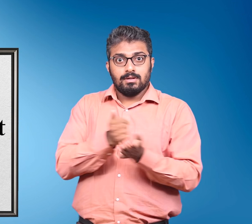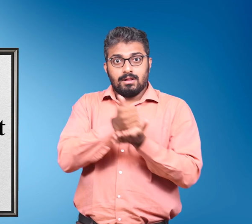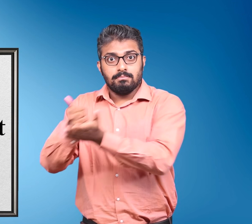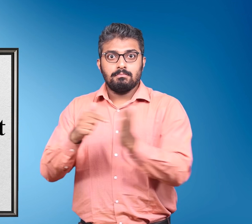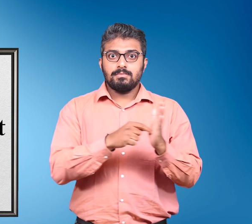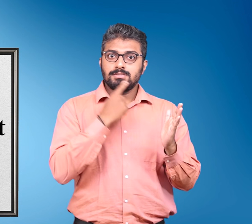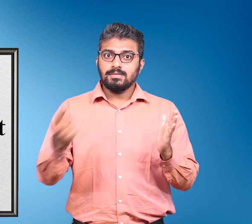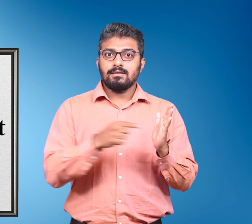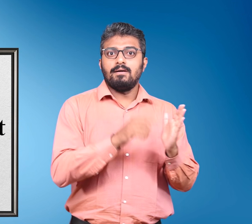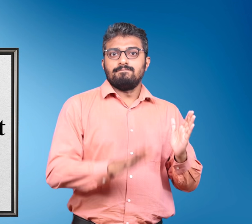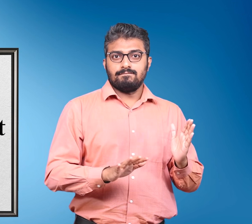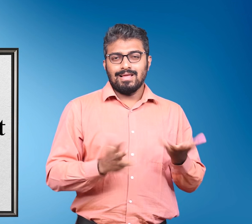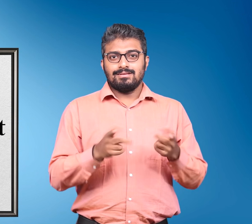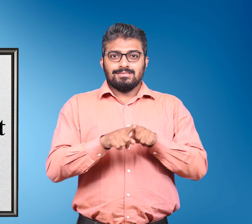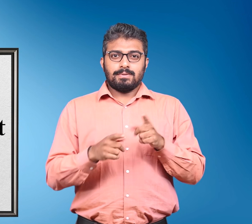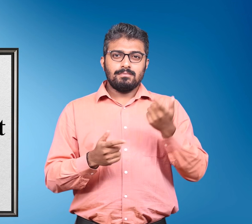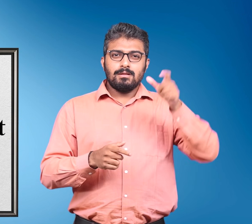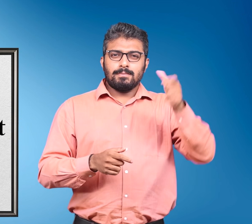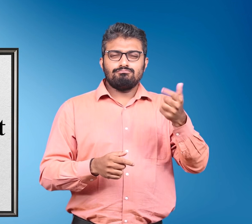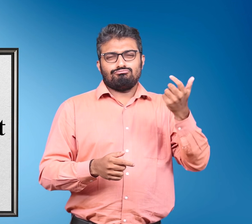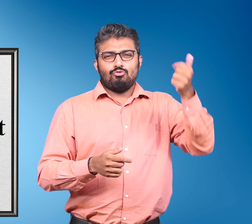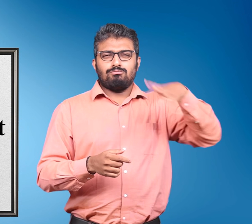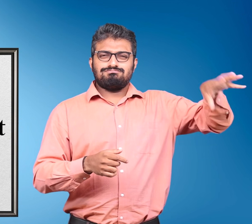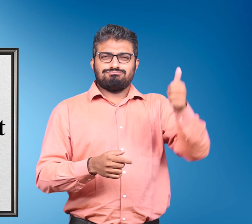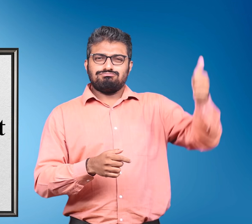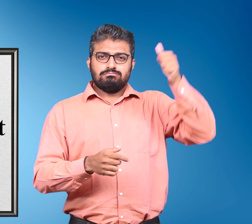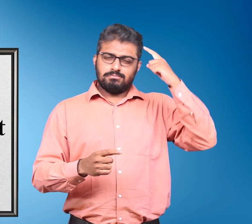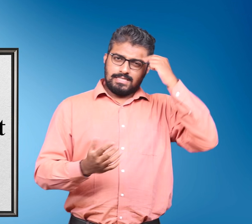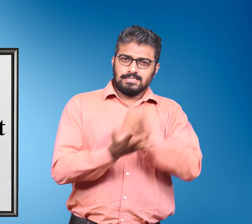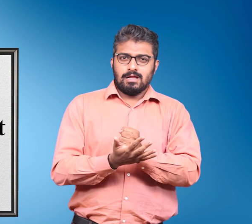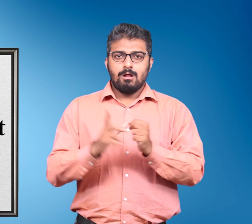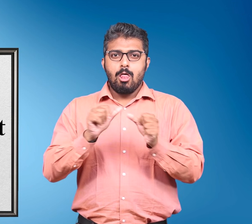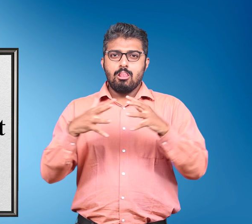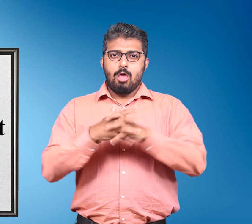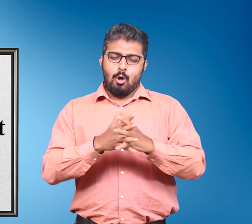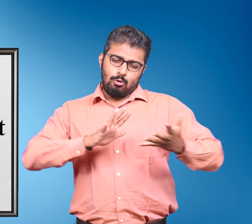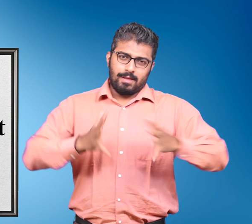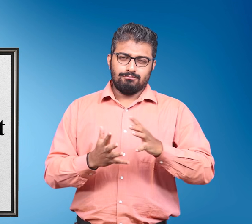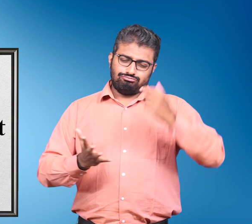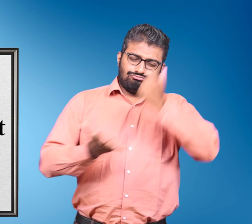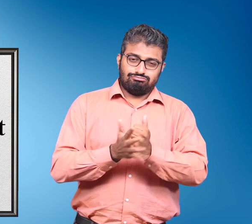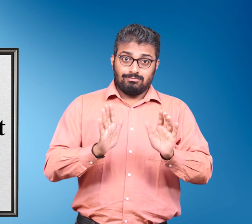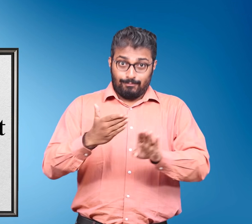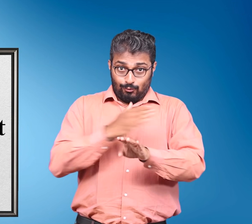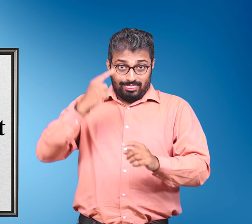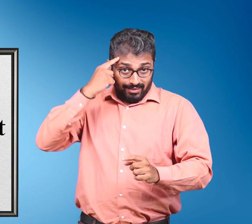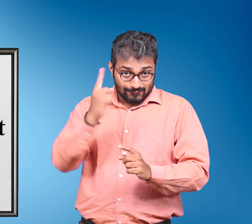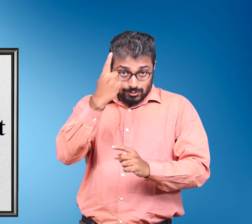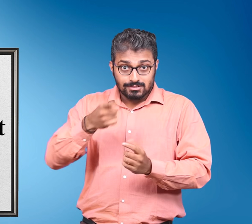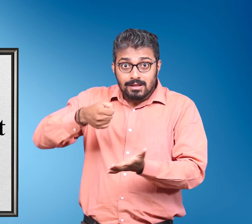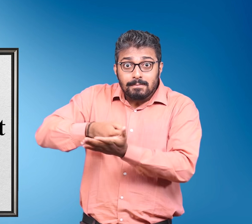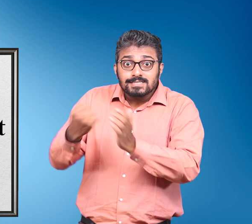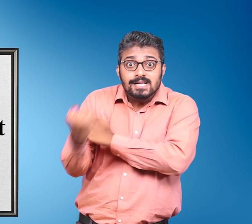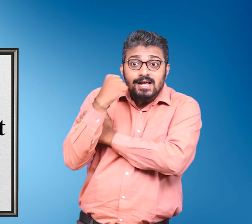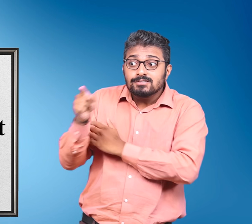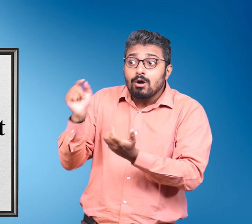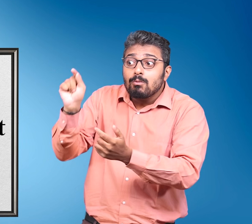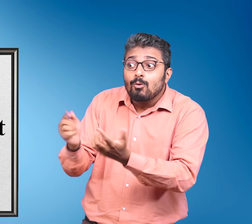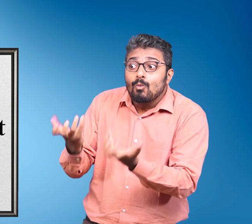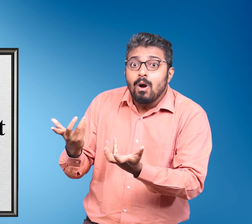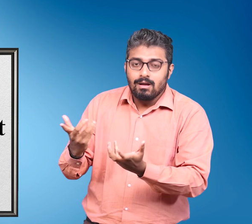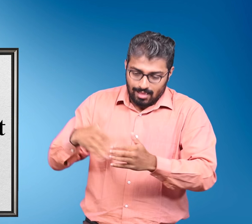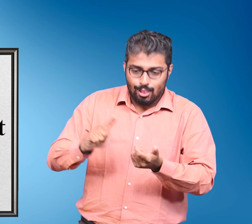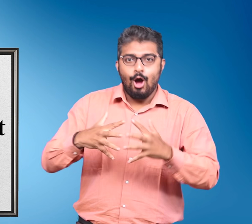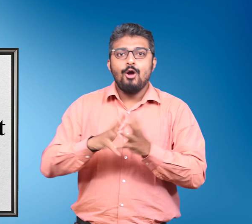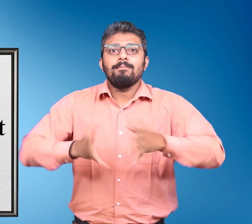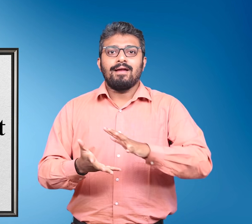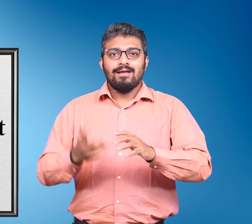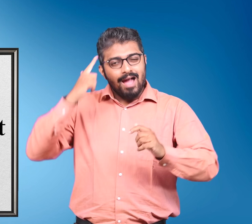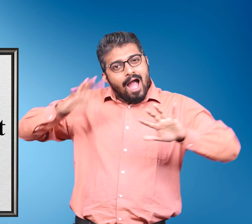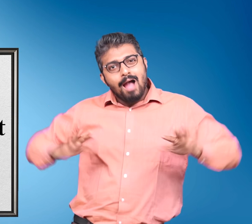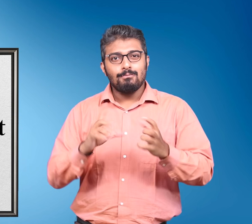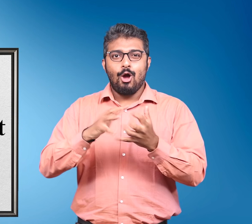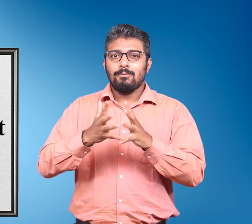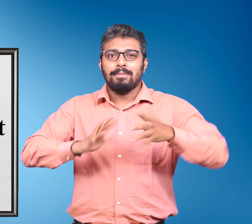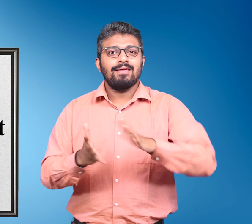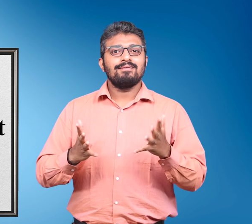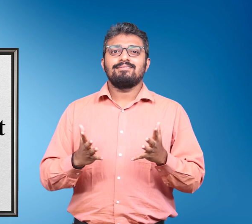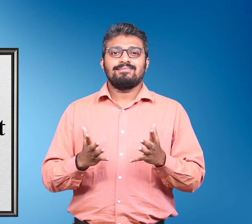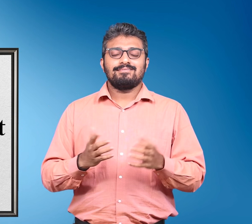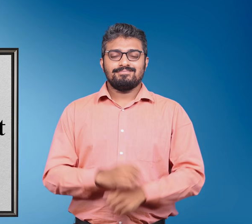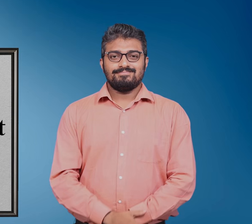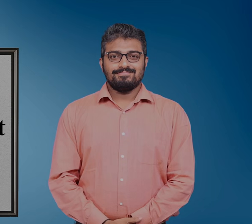against the State as well as against other individuals. Any authority that makes laws must take fundamental rights into account.